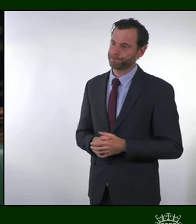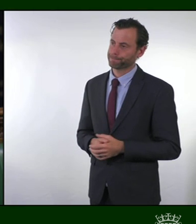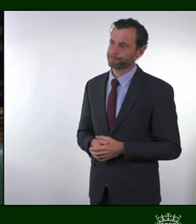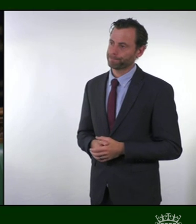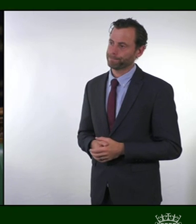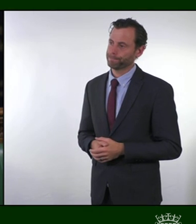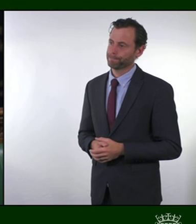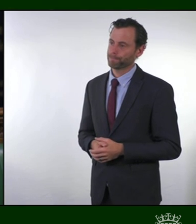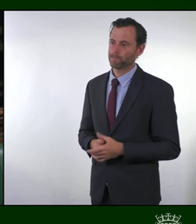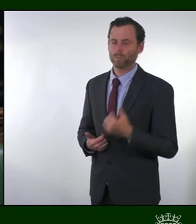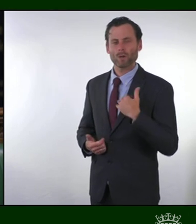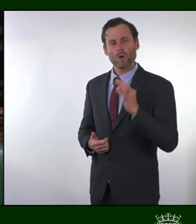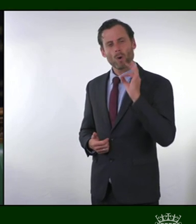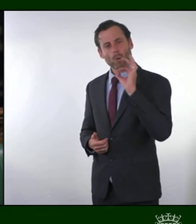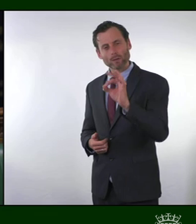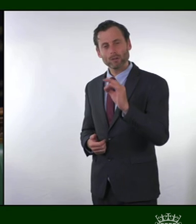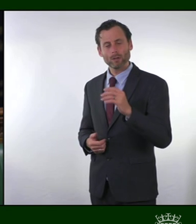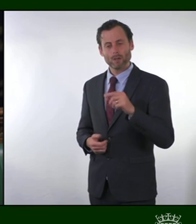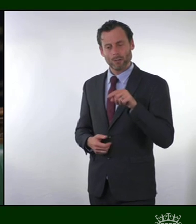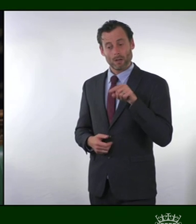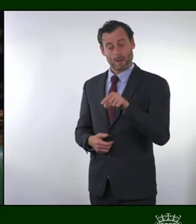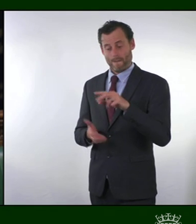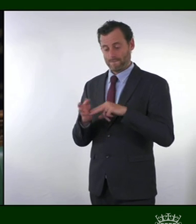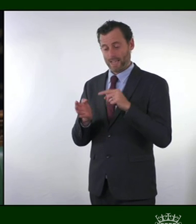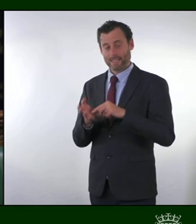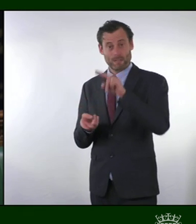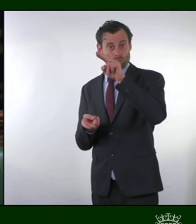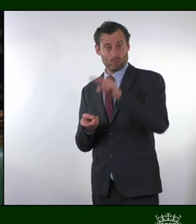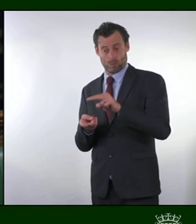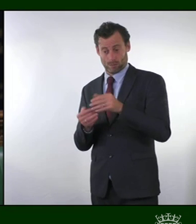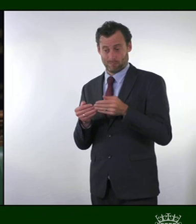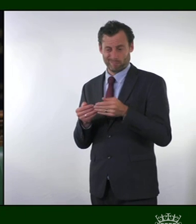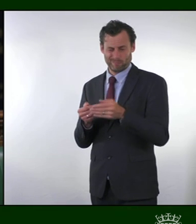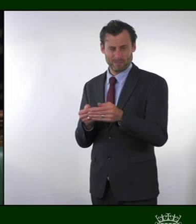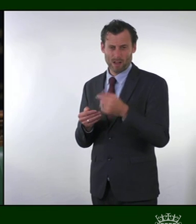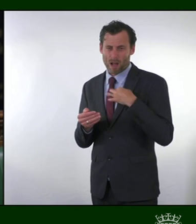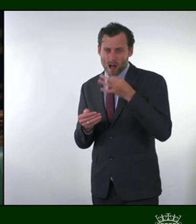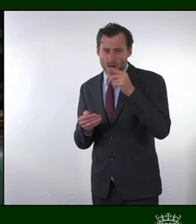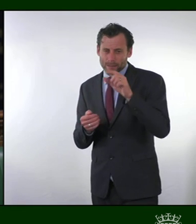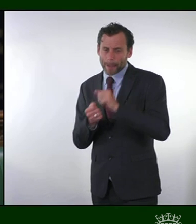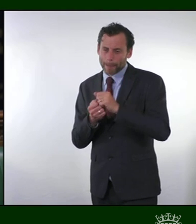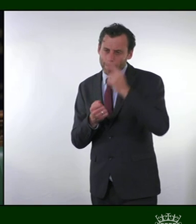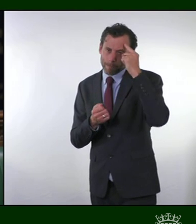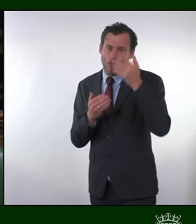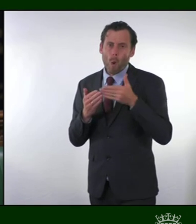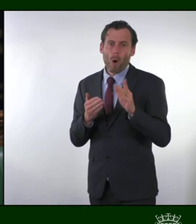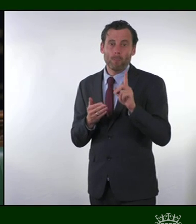May I ask him, though, please not to close the door on the idea of extending that or even making it permanent?